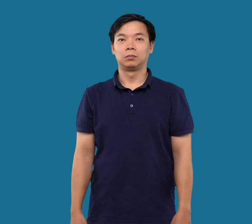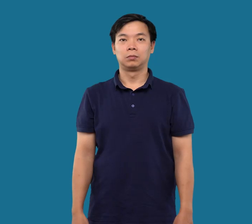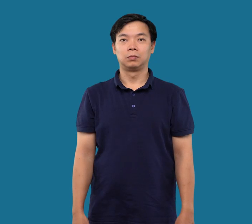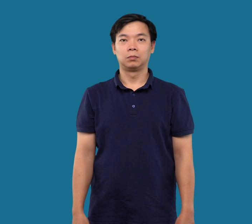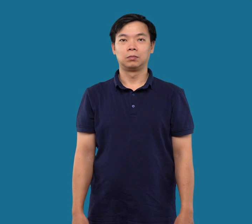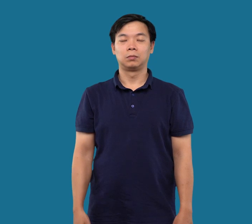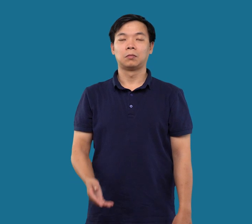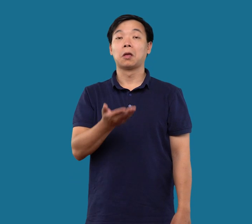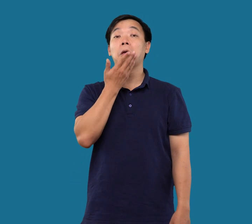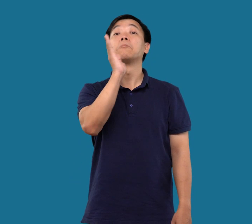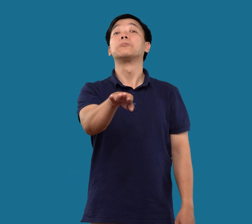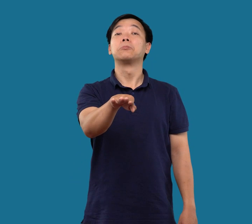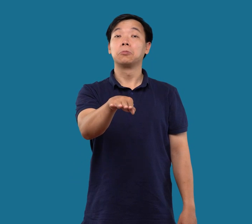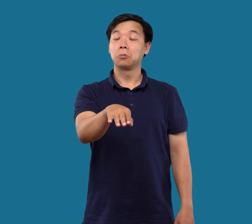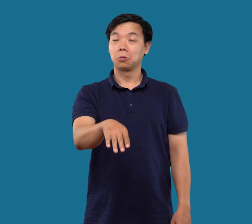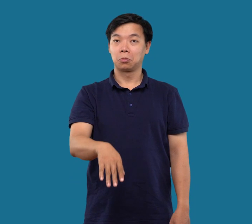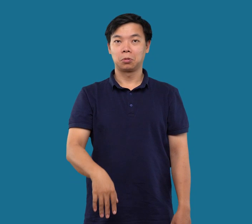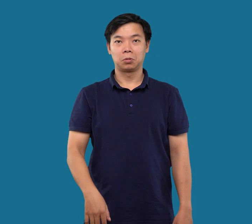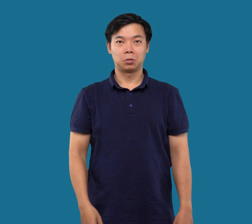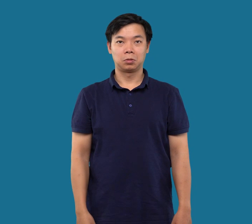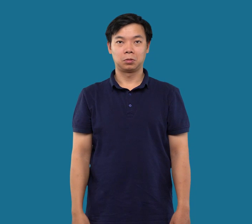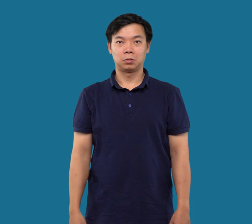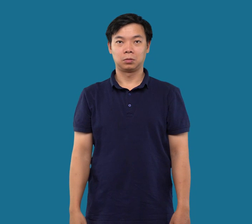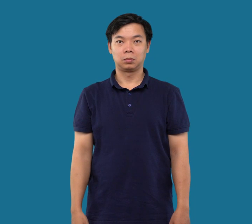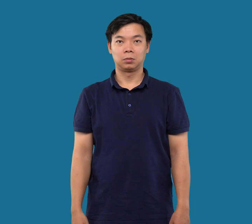ai bảo